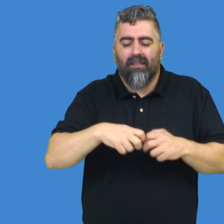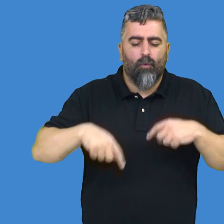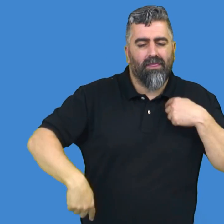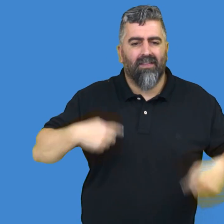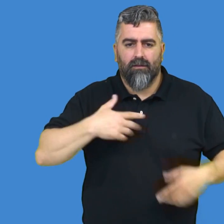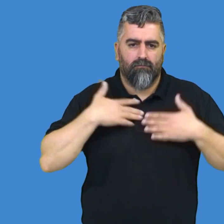circulación